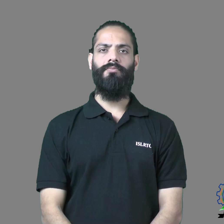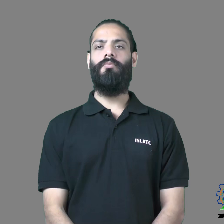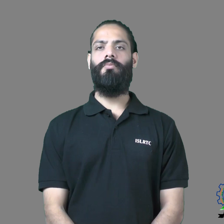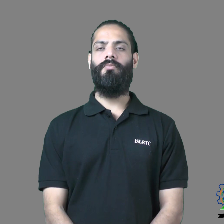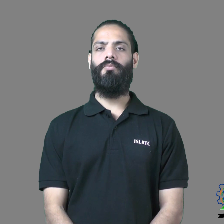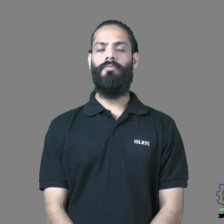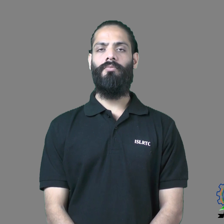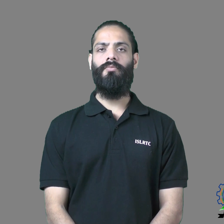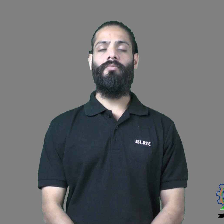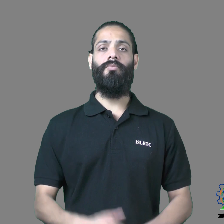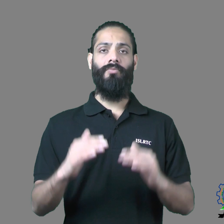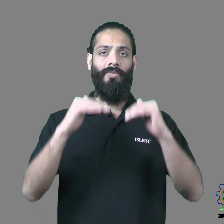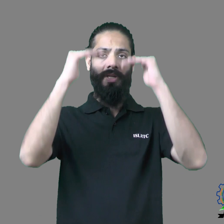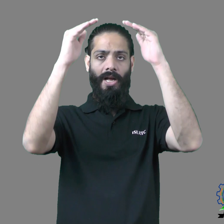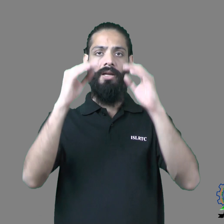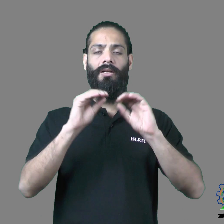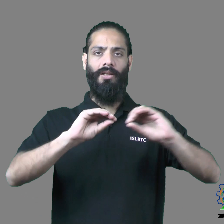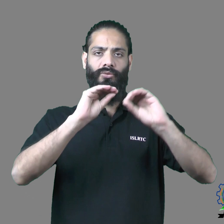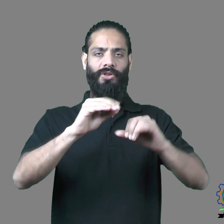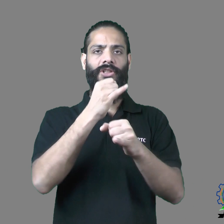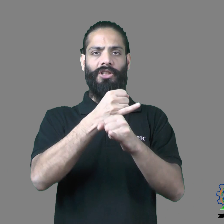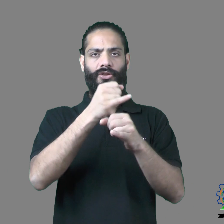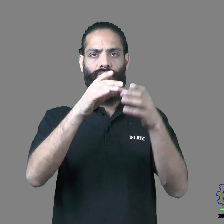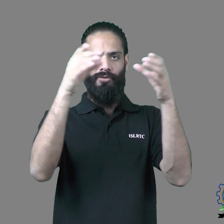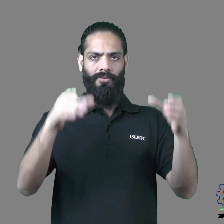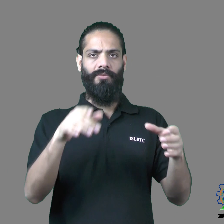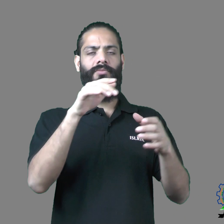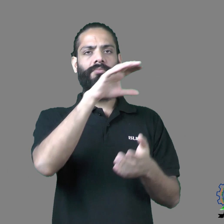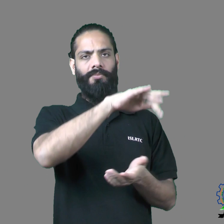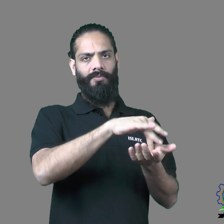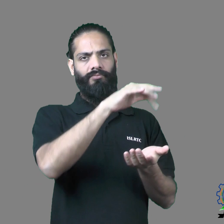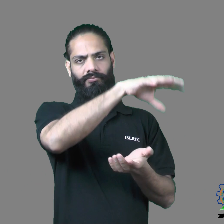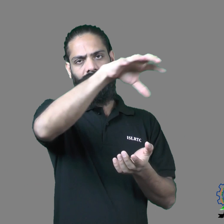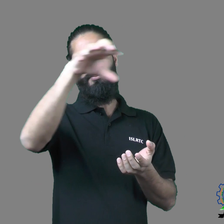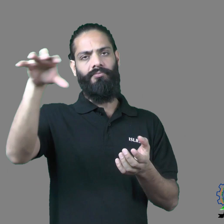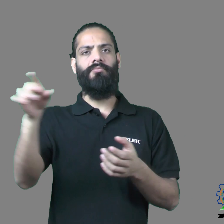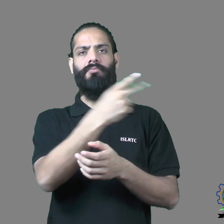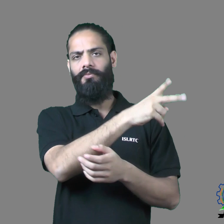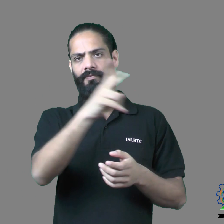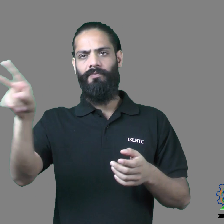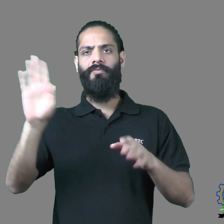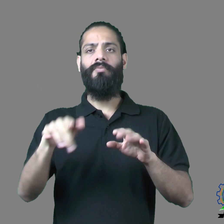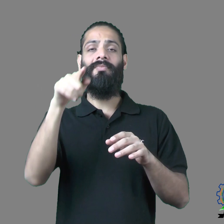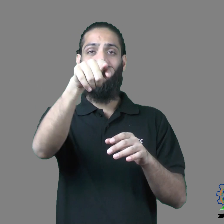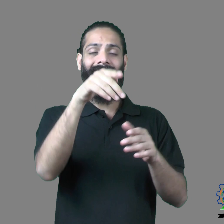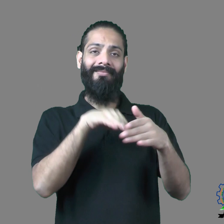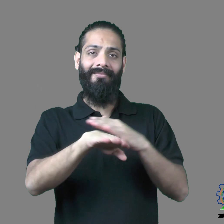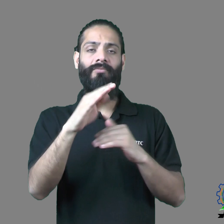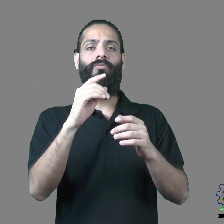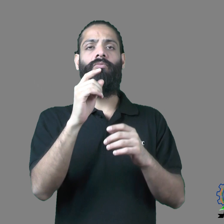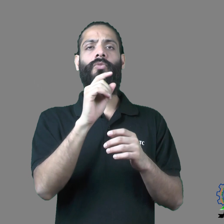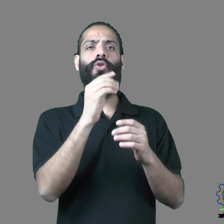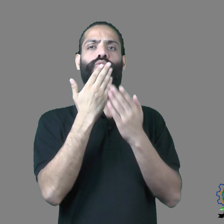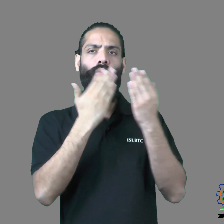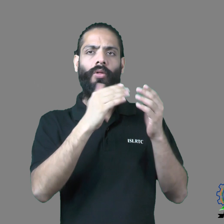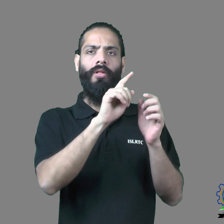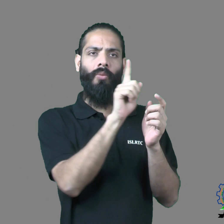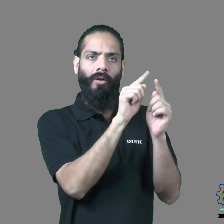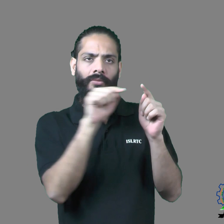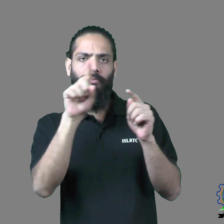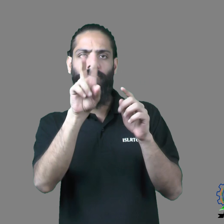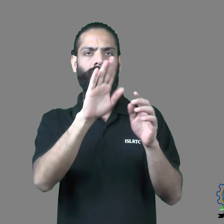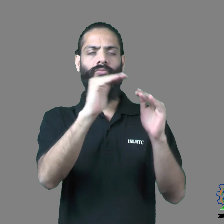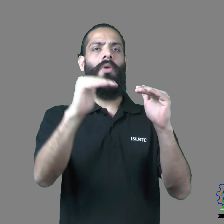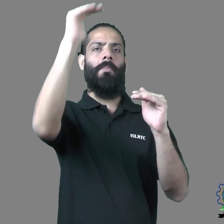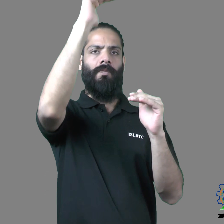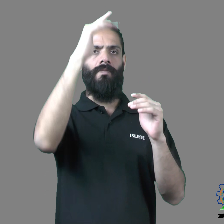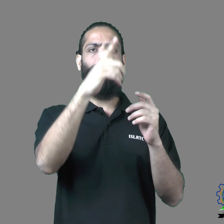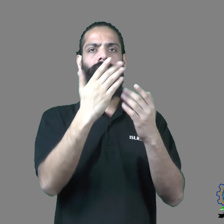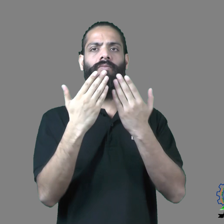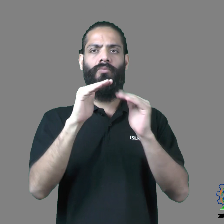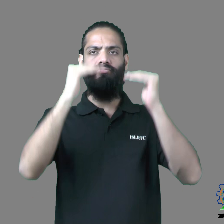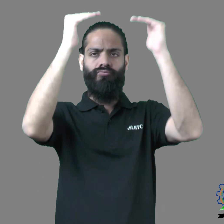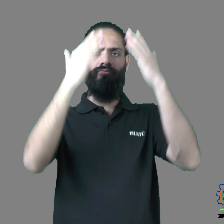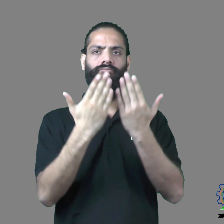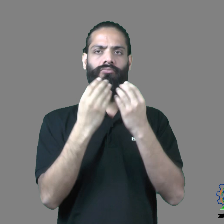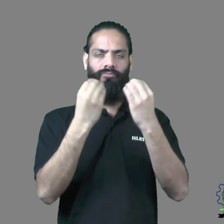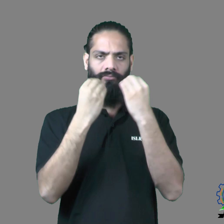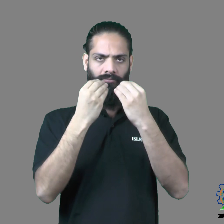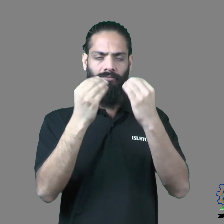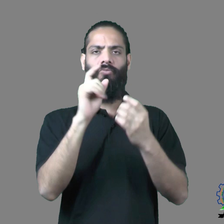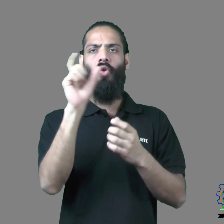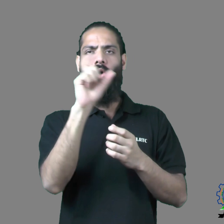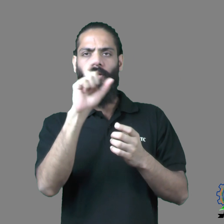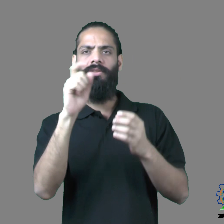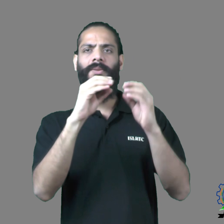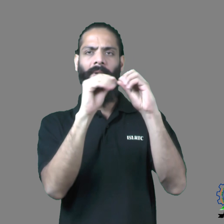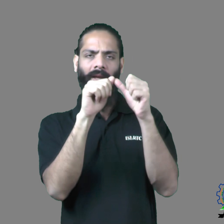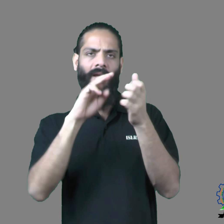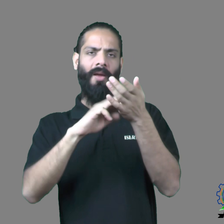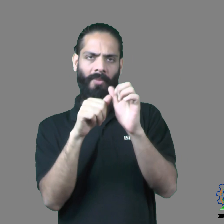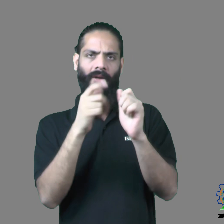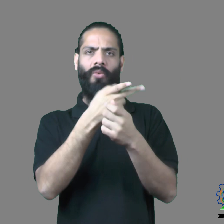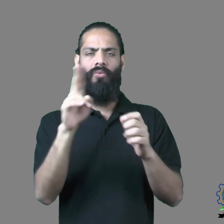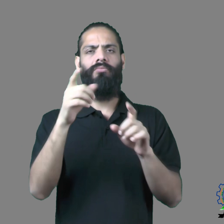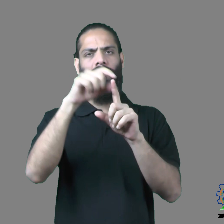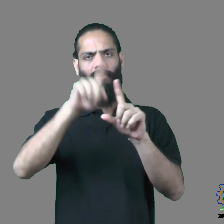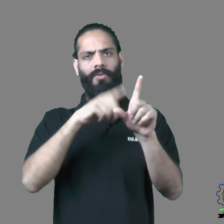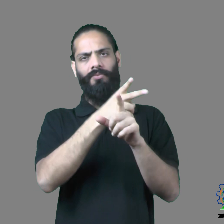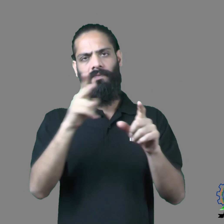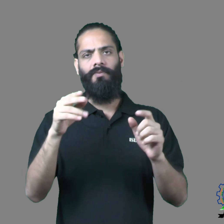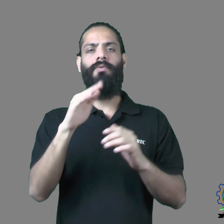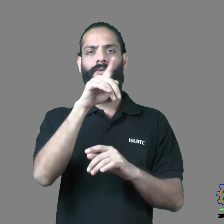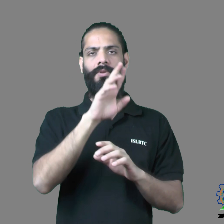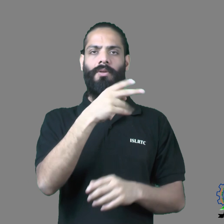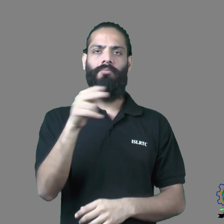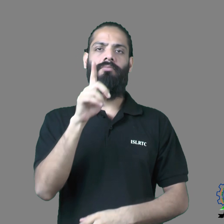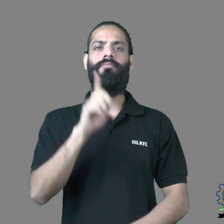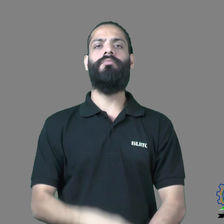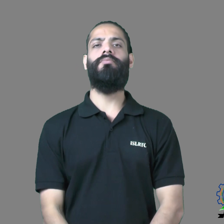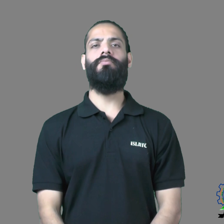Higher Education Institutions (HEI)